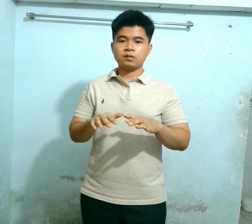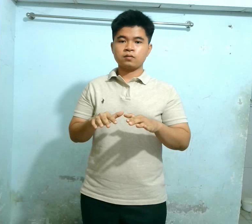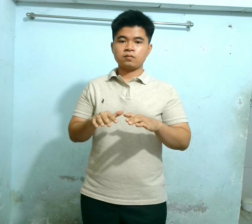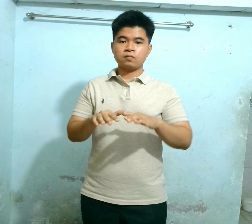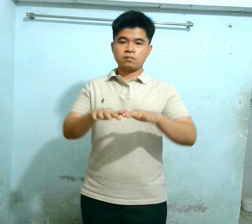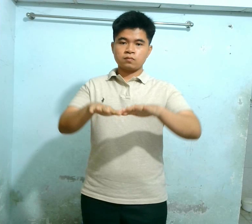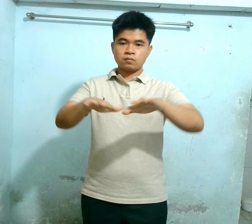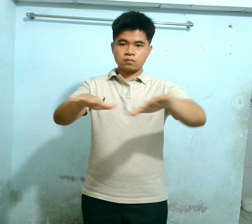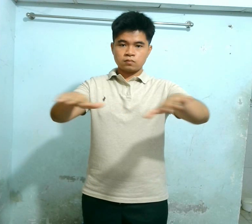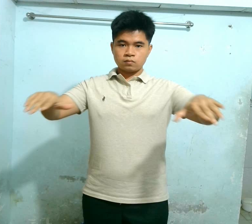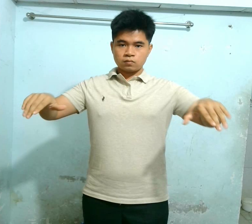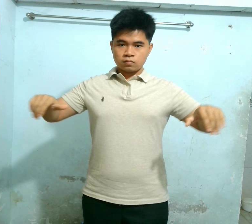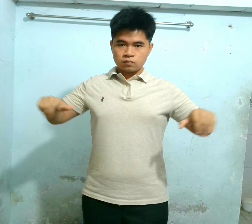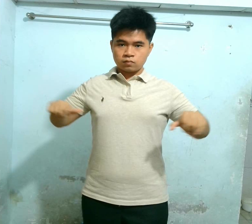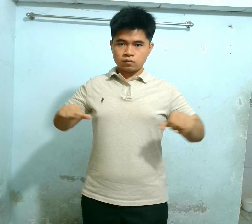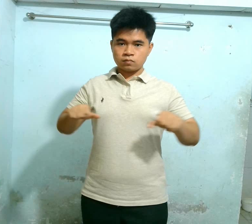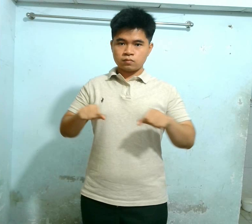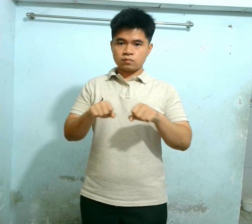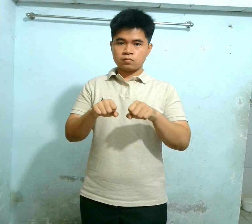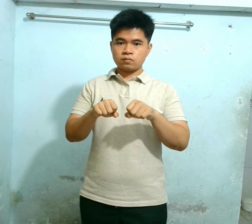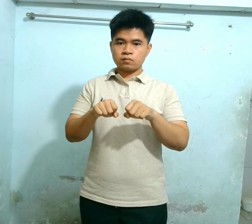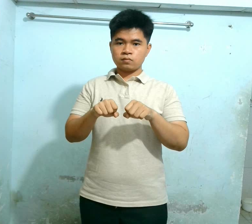boi